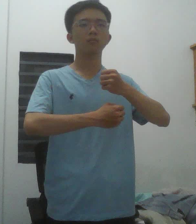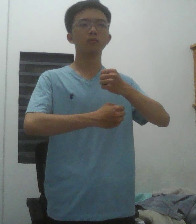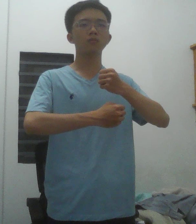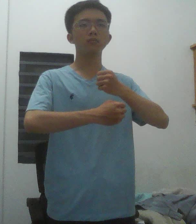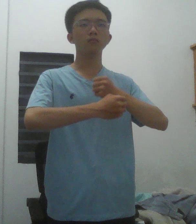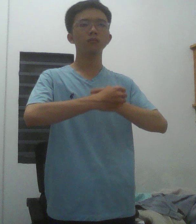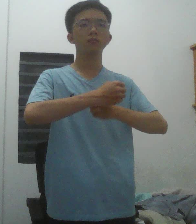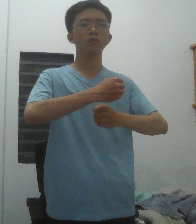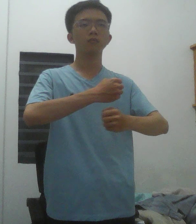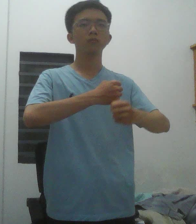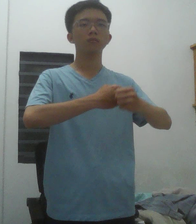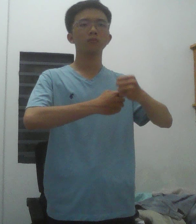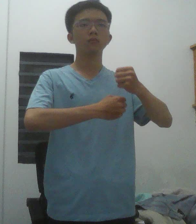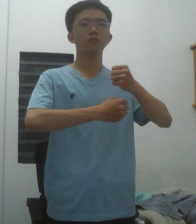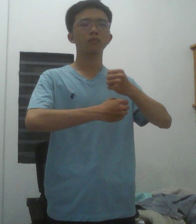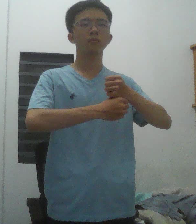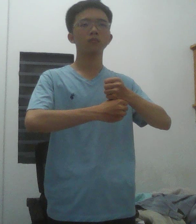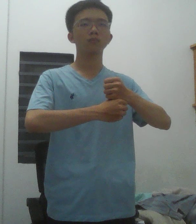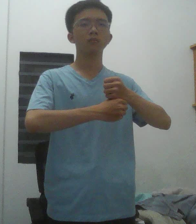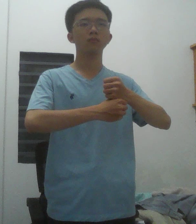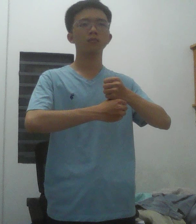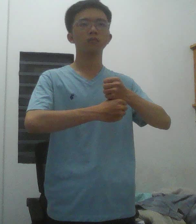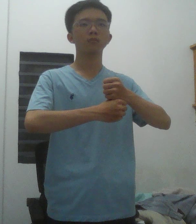nam